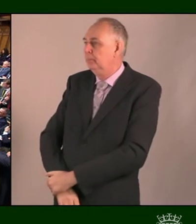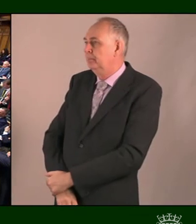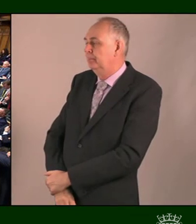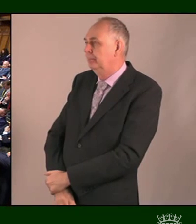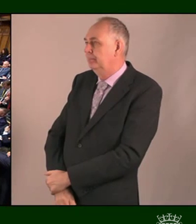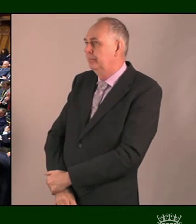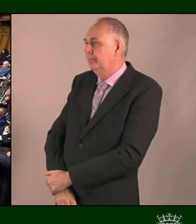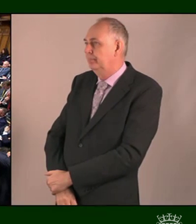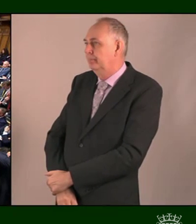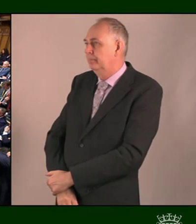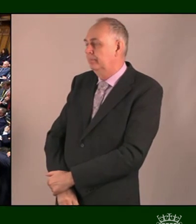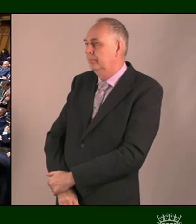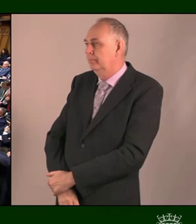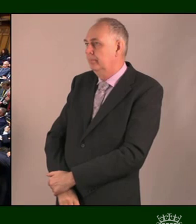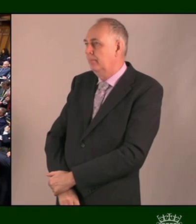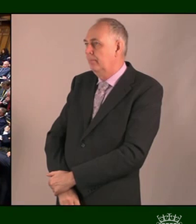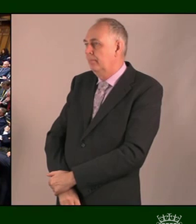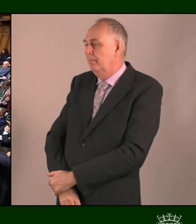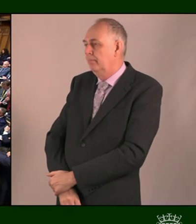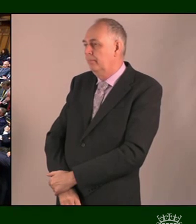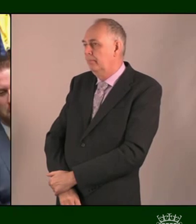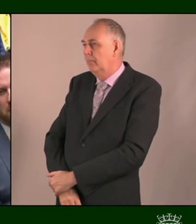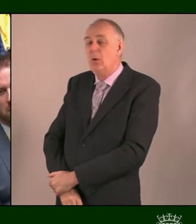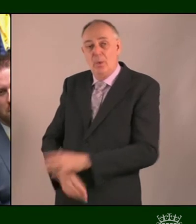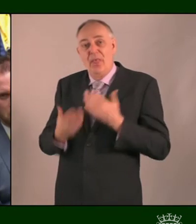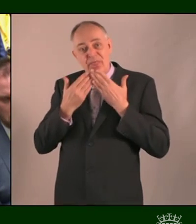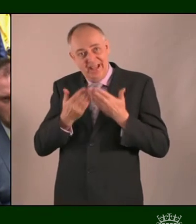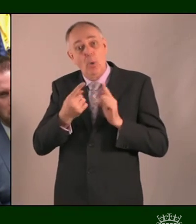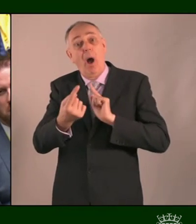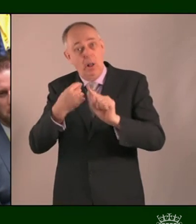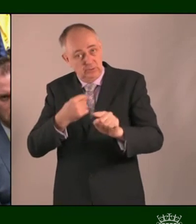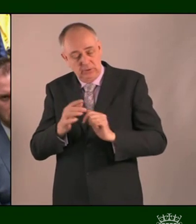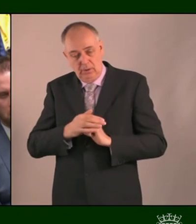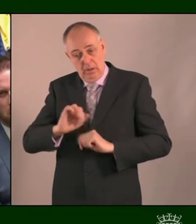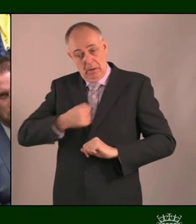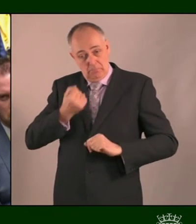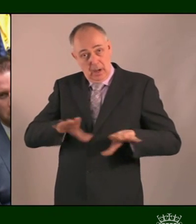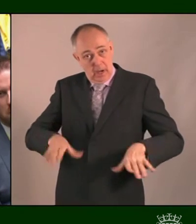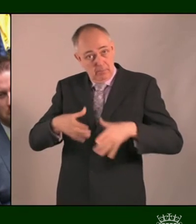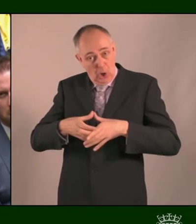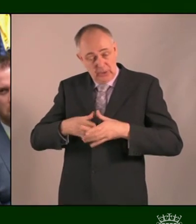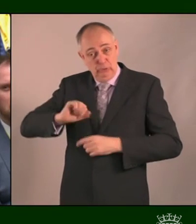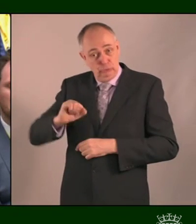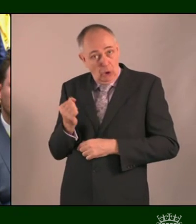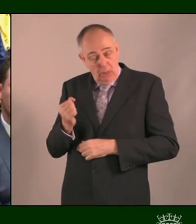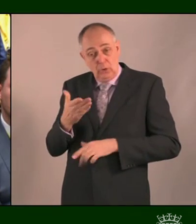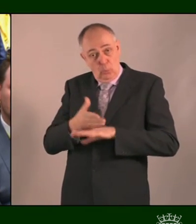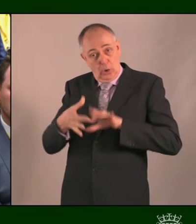I thank the Prime Minister for that answer, and I commit my party and our Government in Scotland to work constructively together.